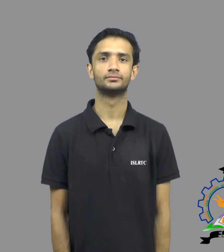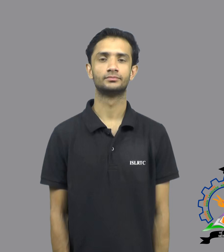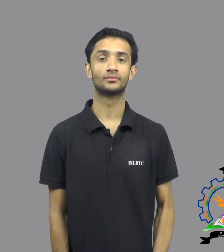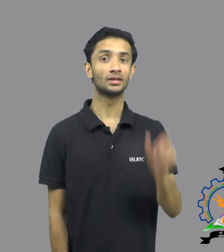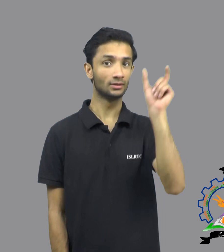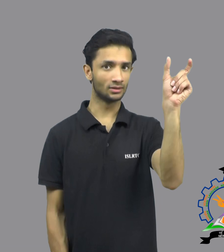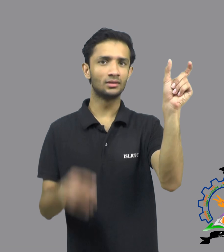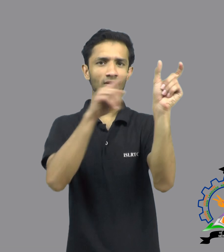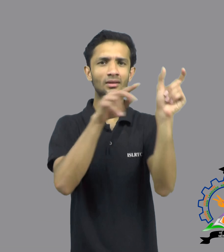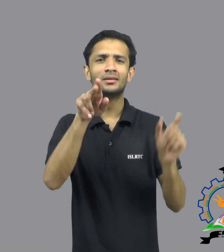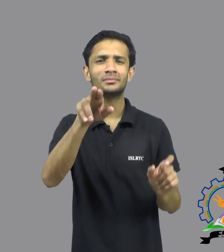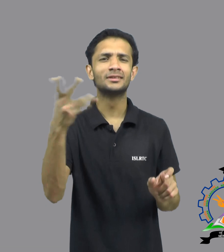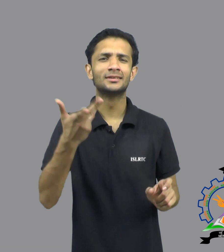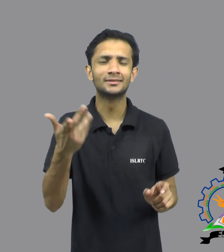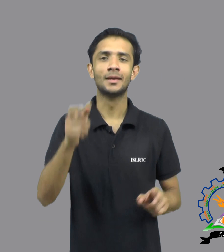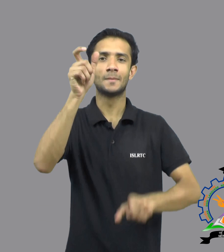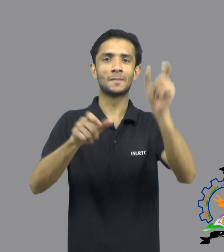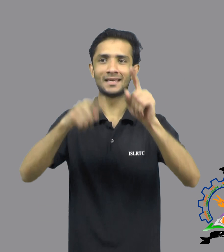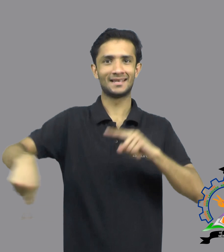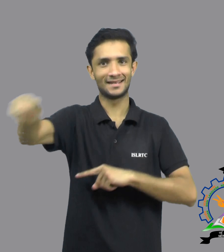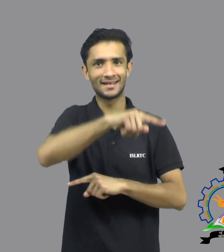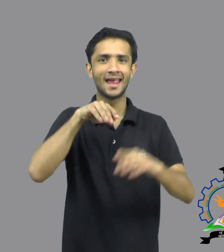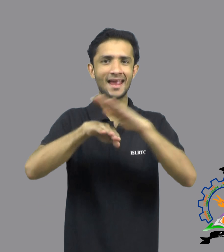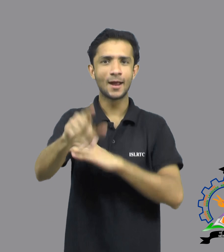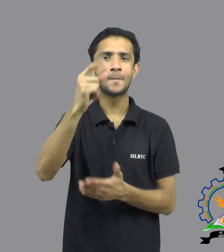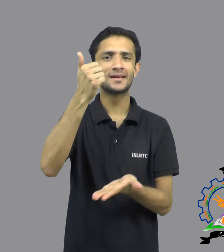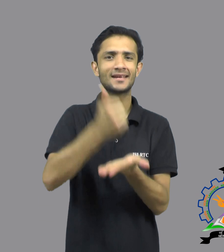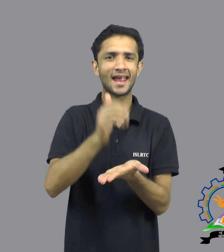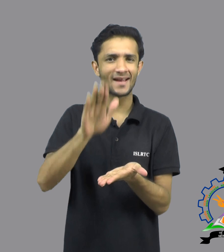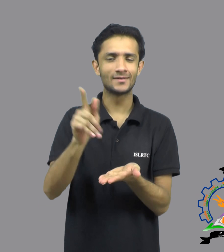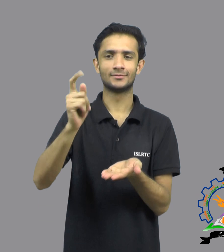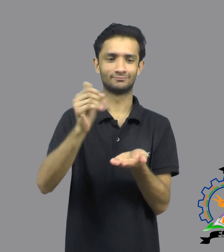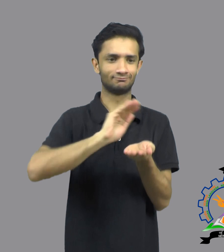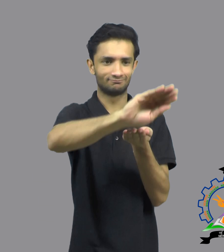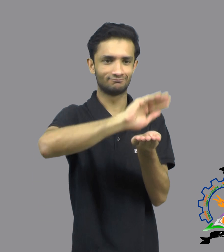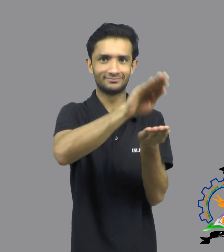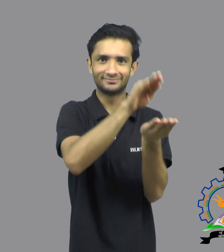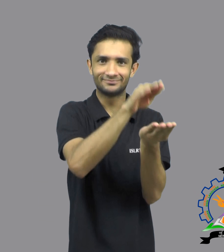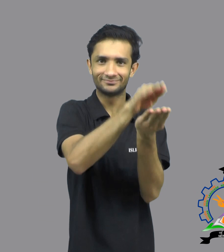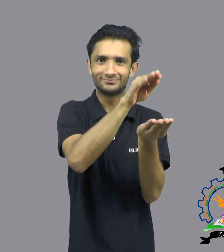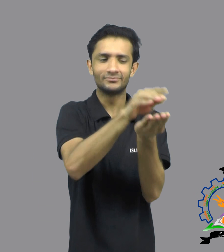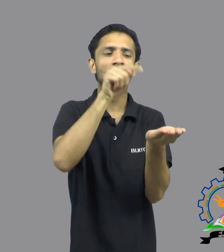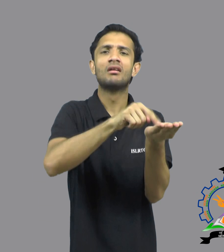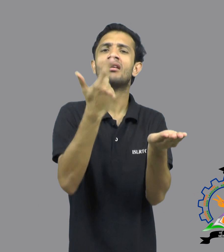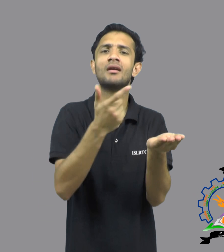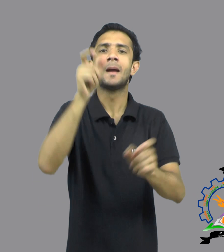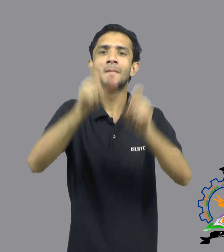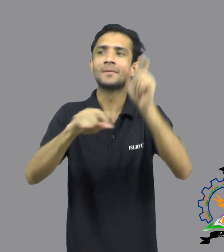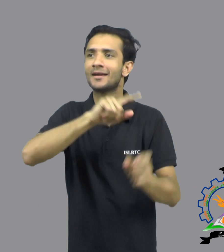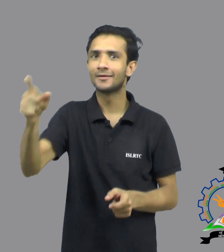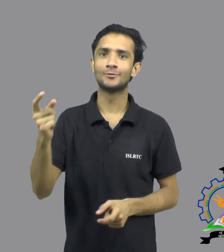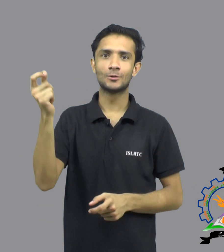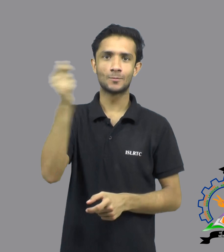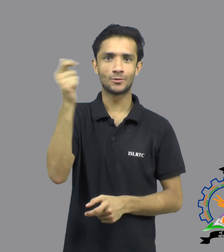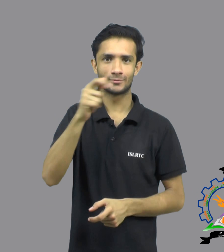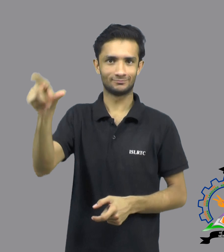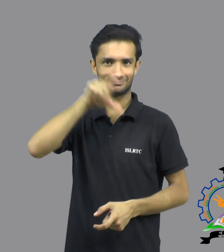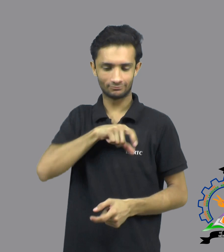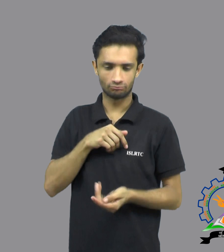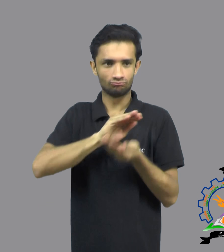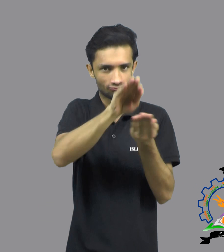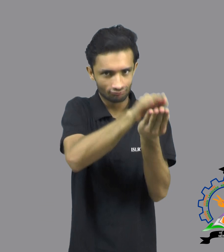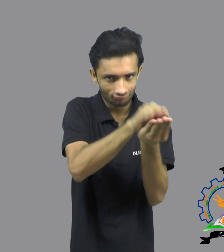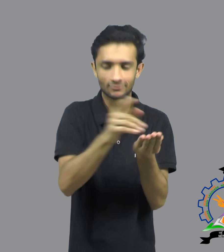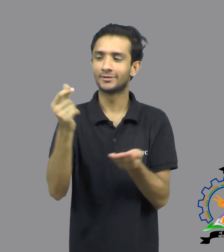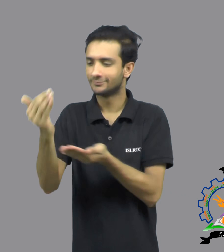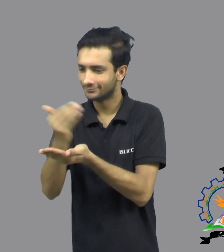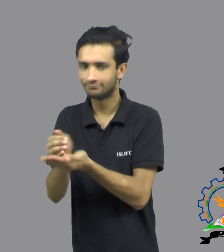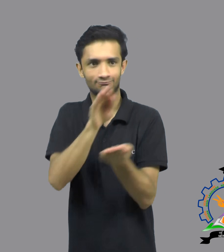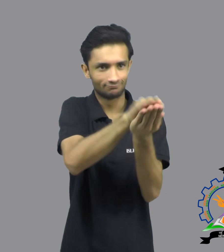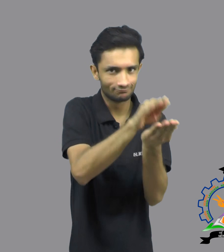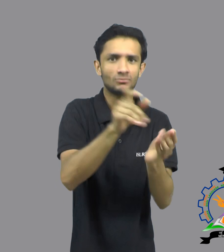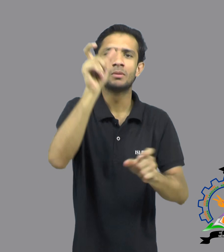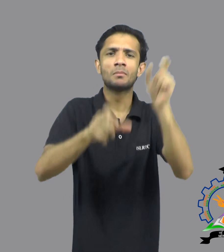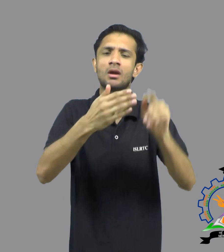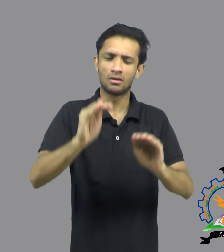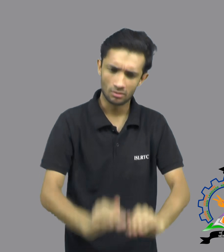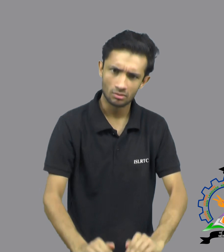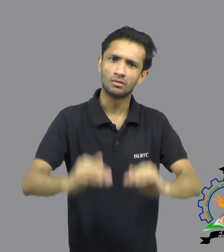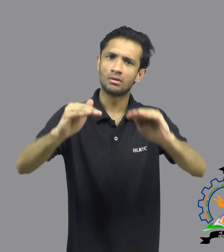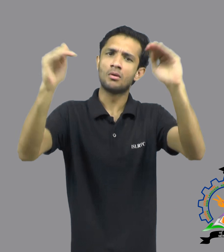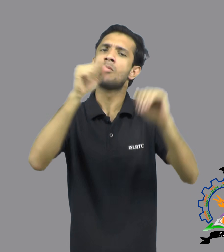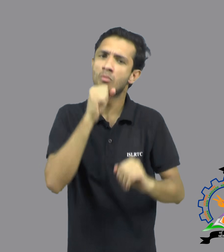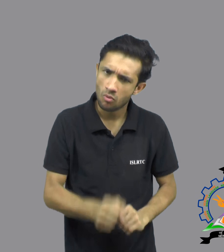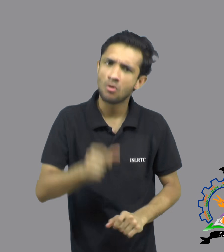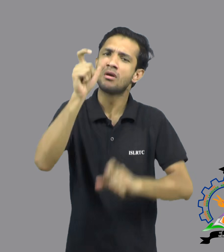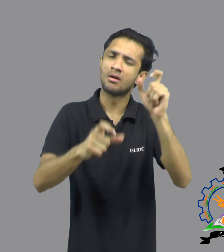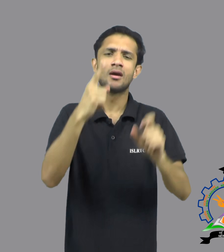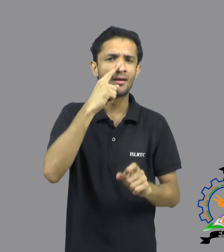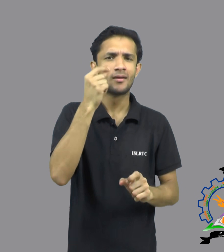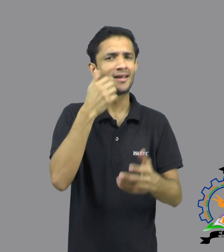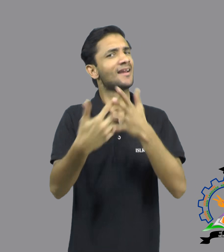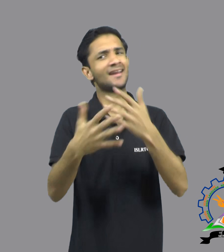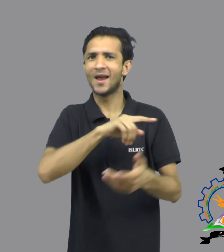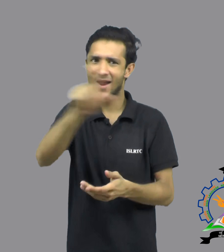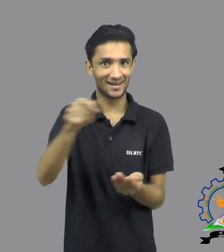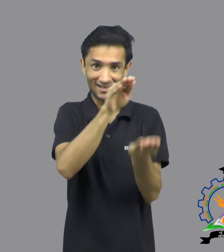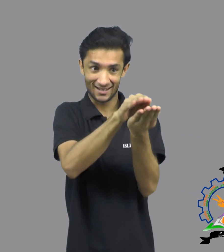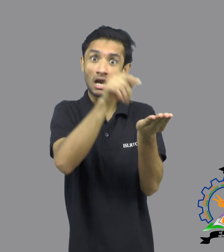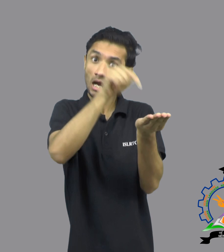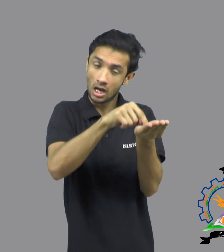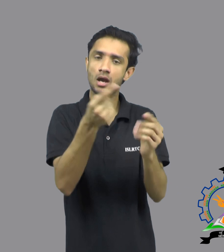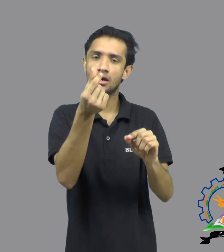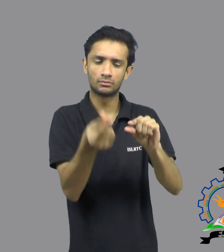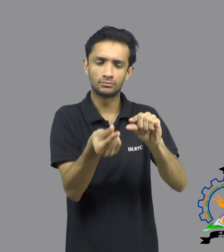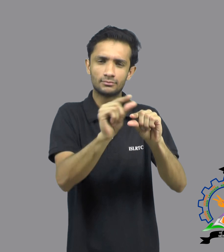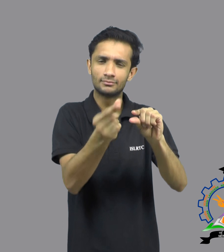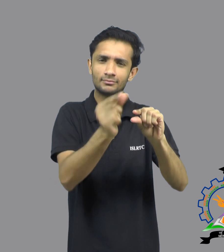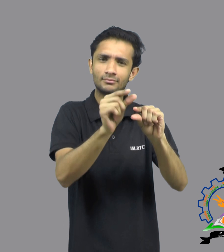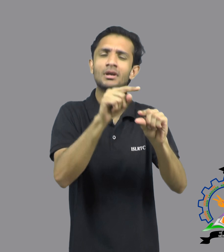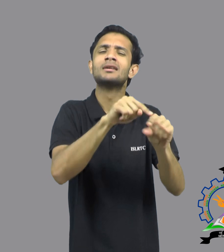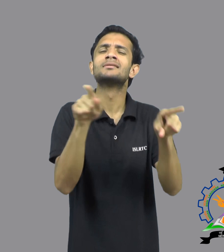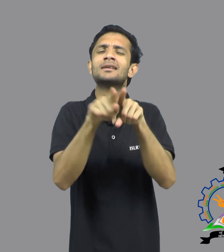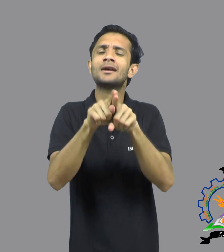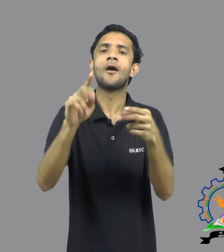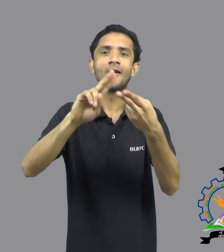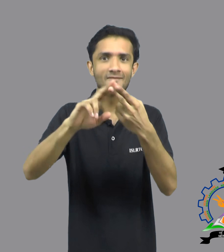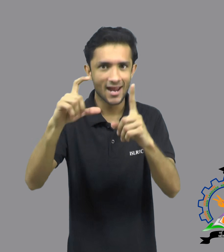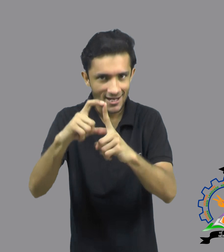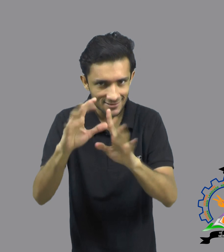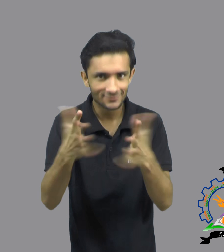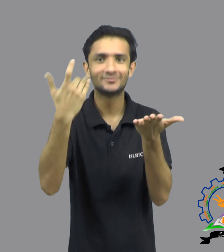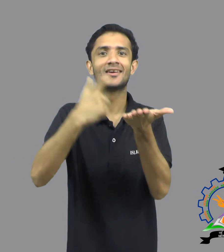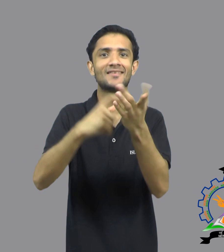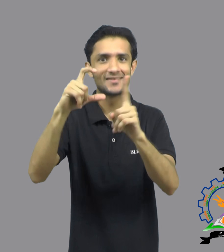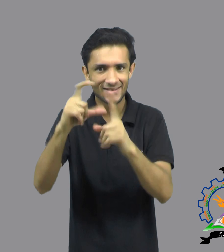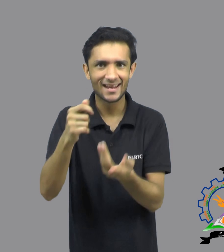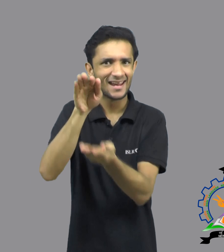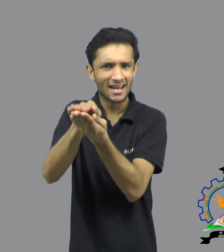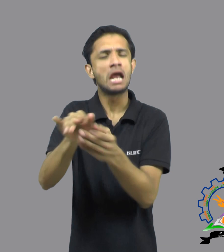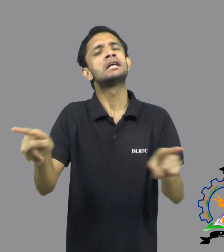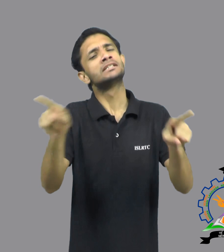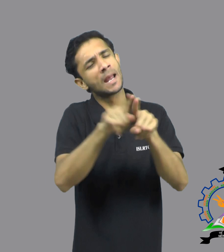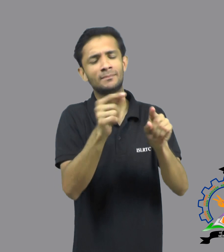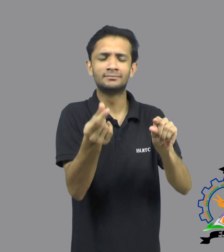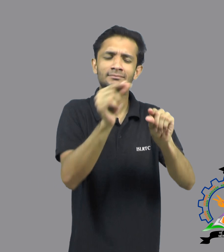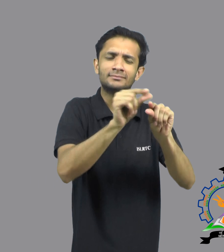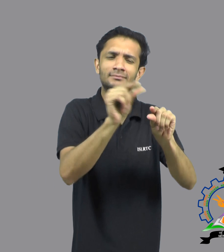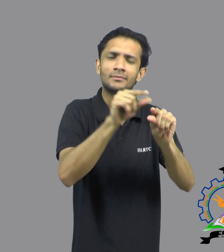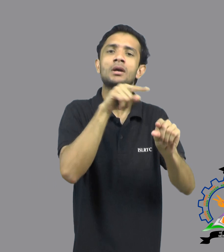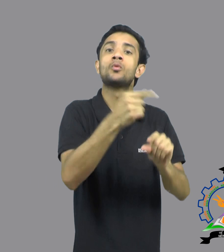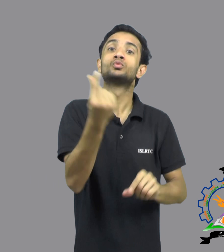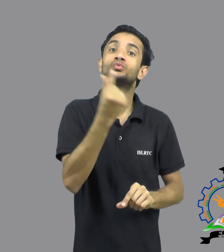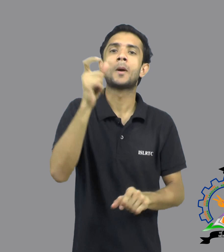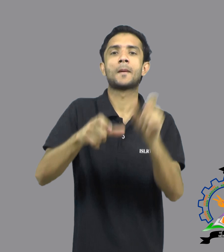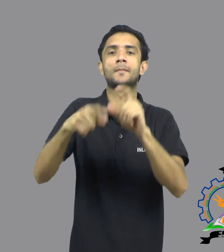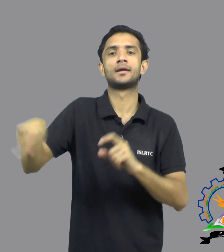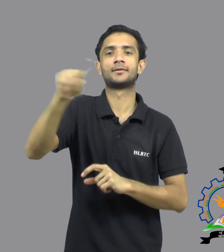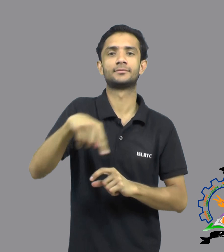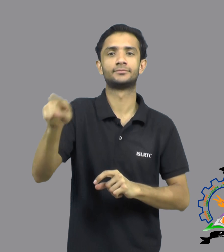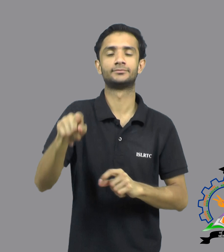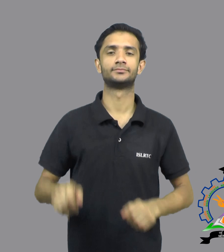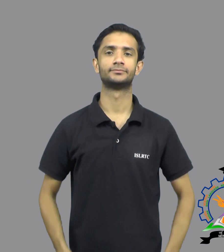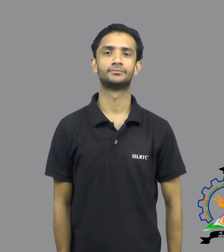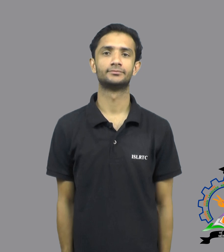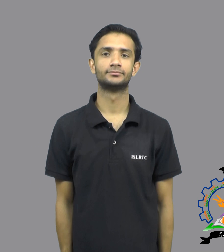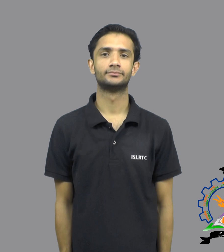Interest